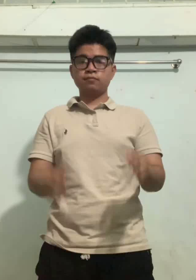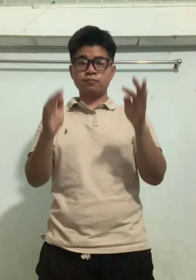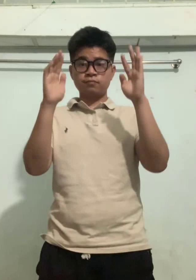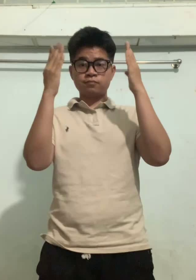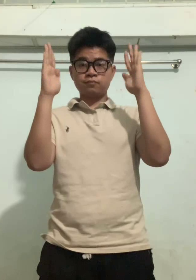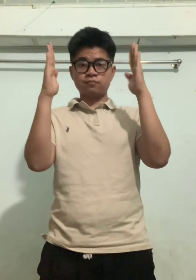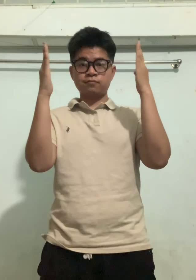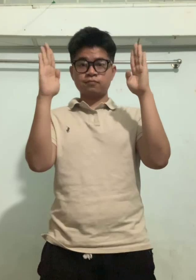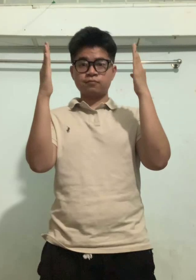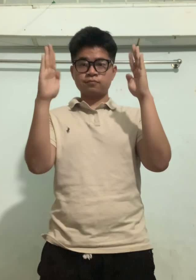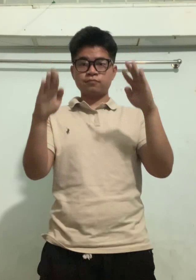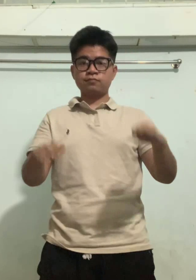vo tay